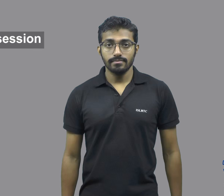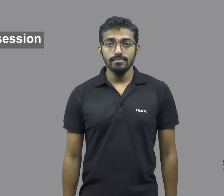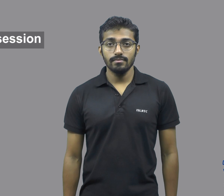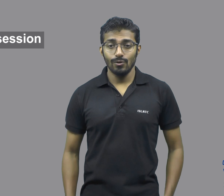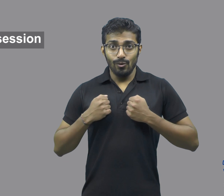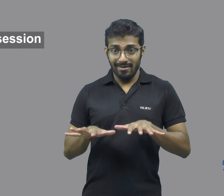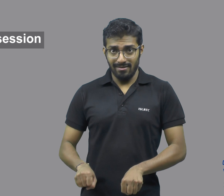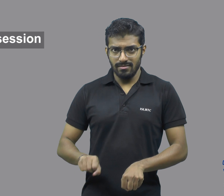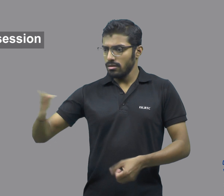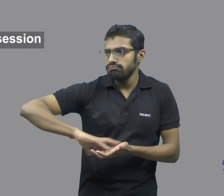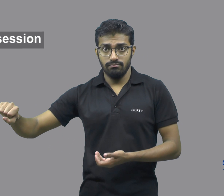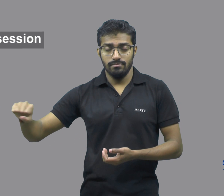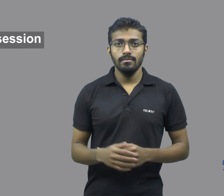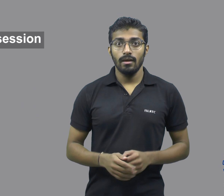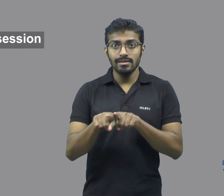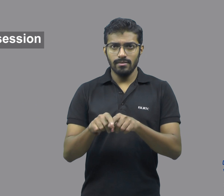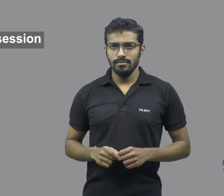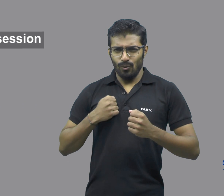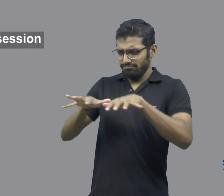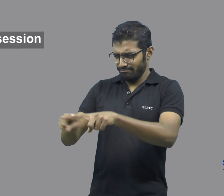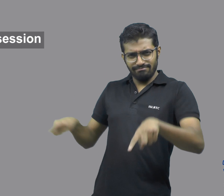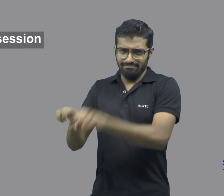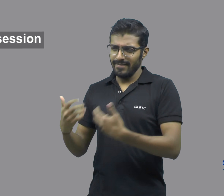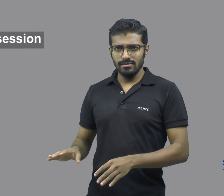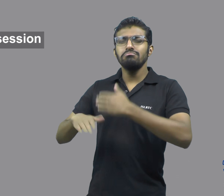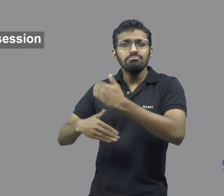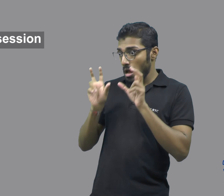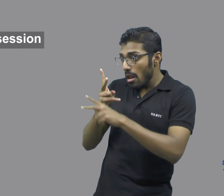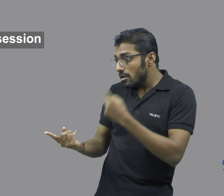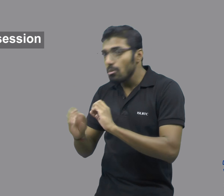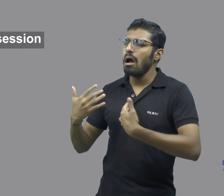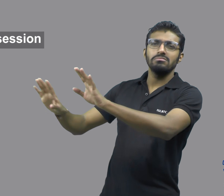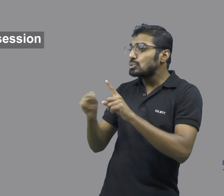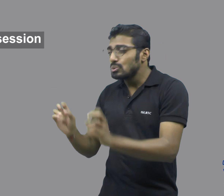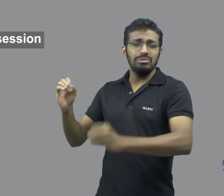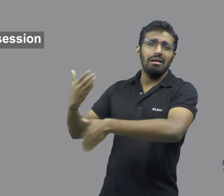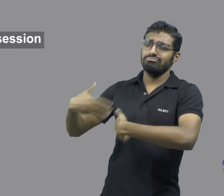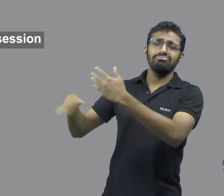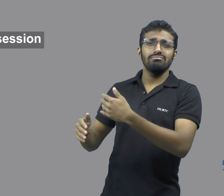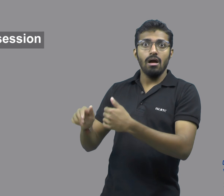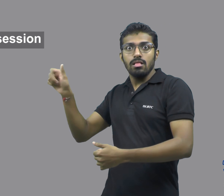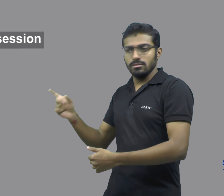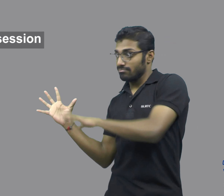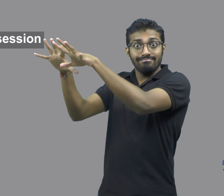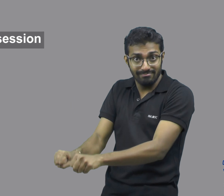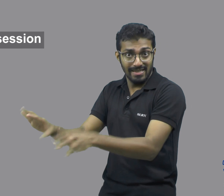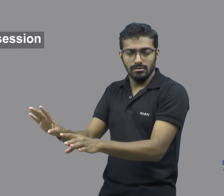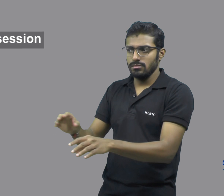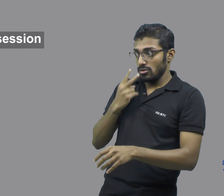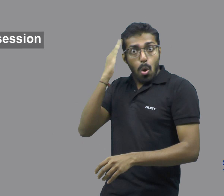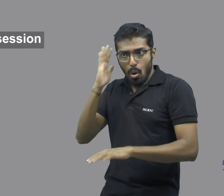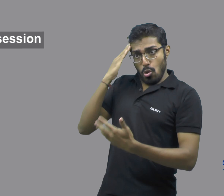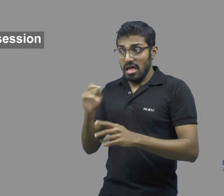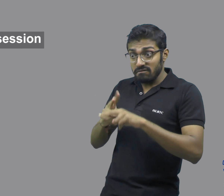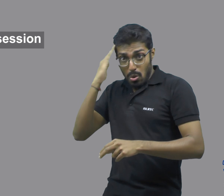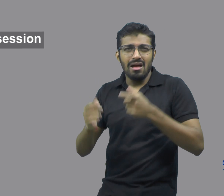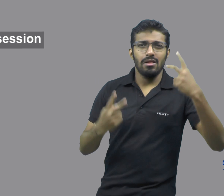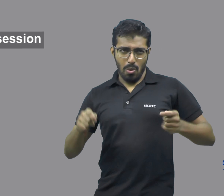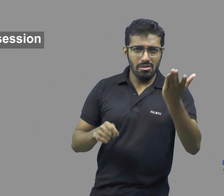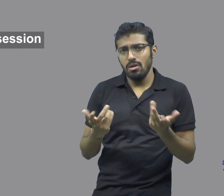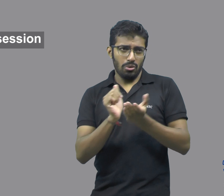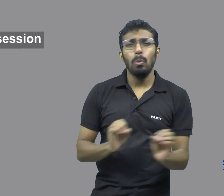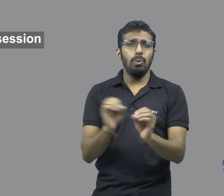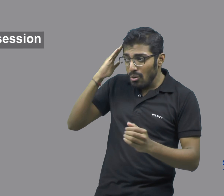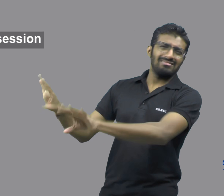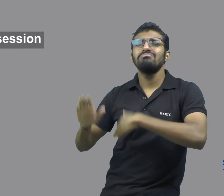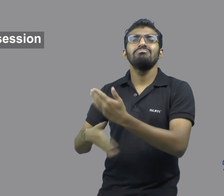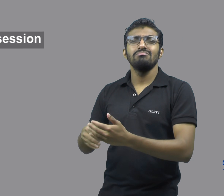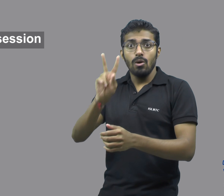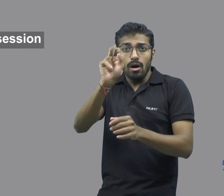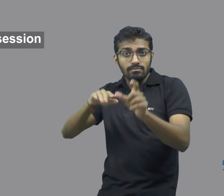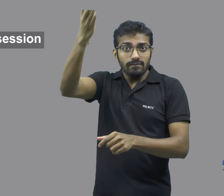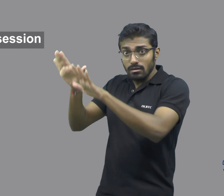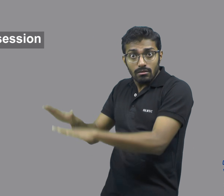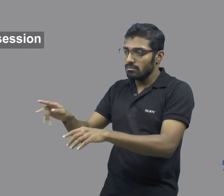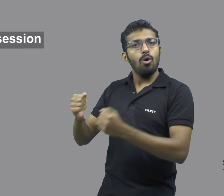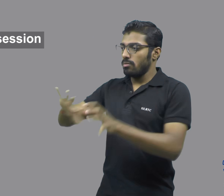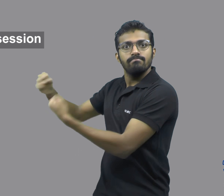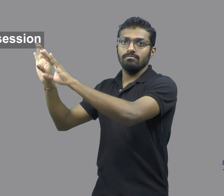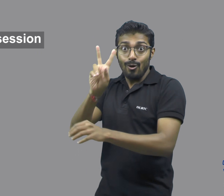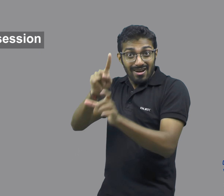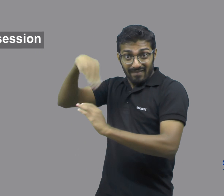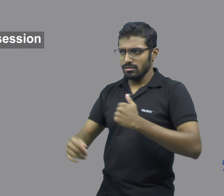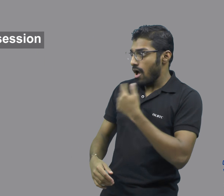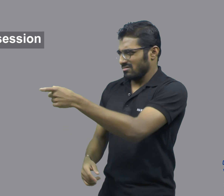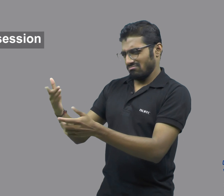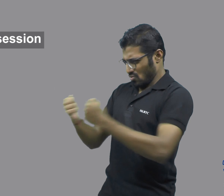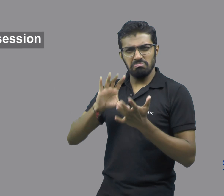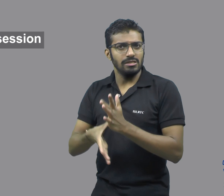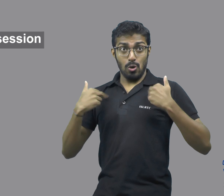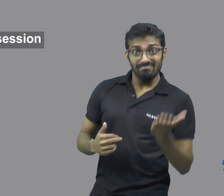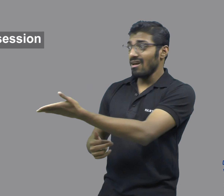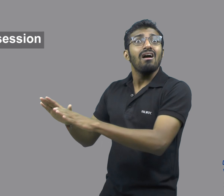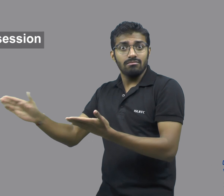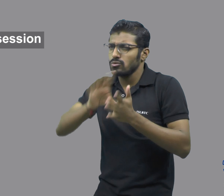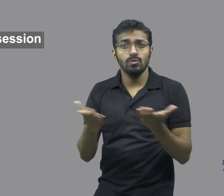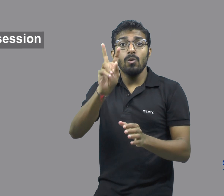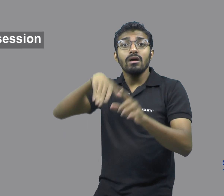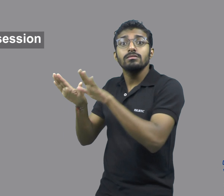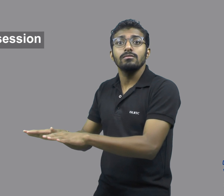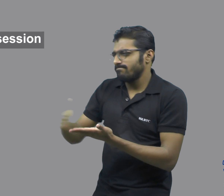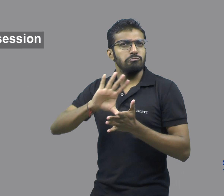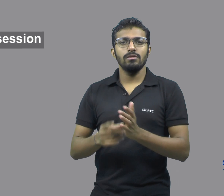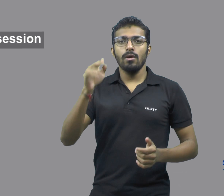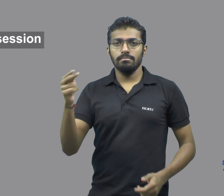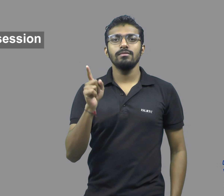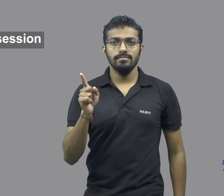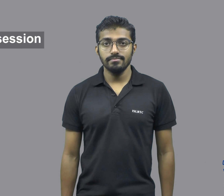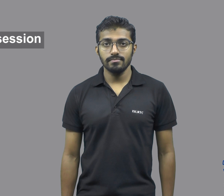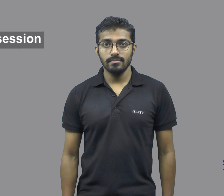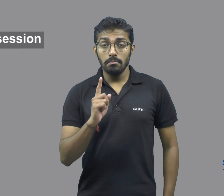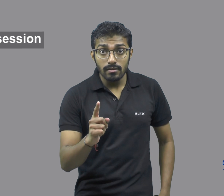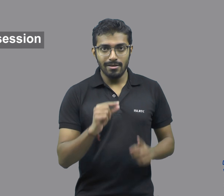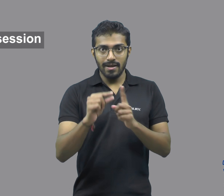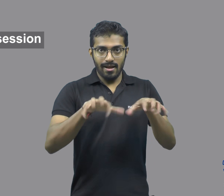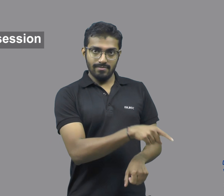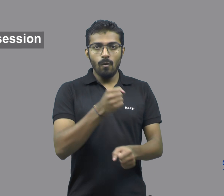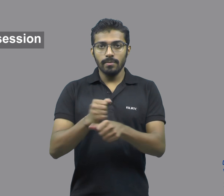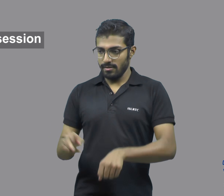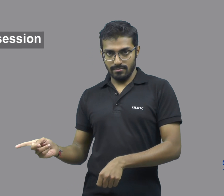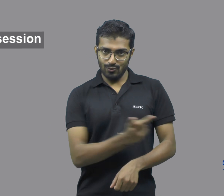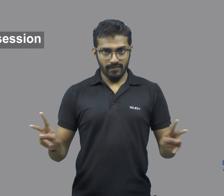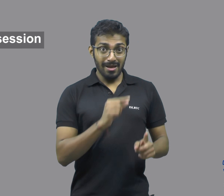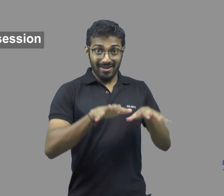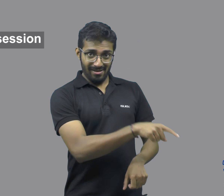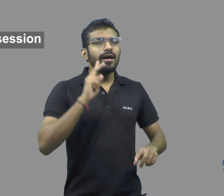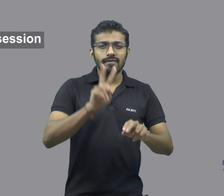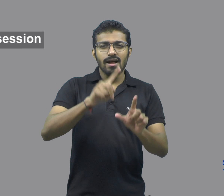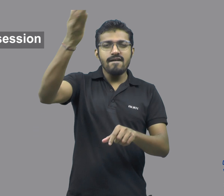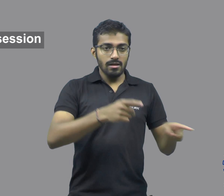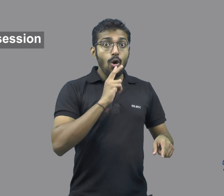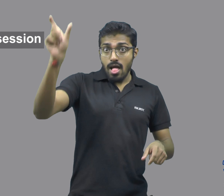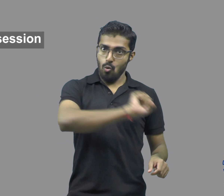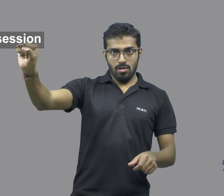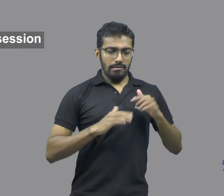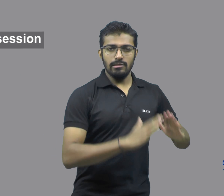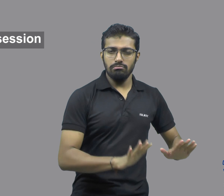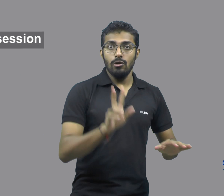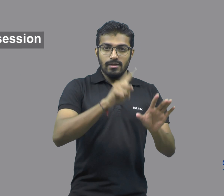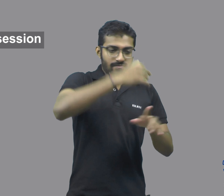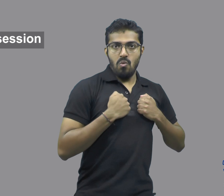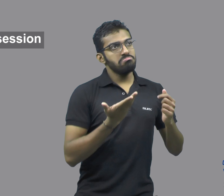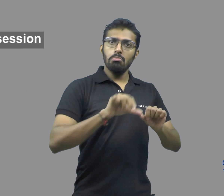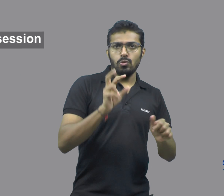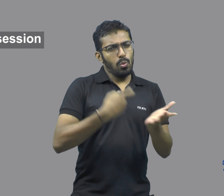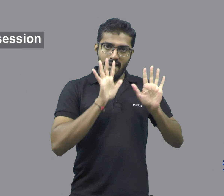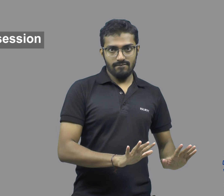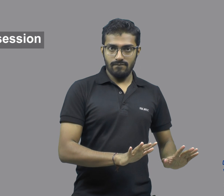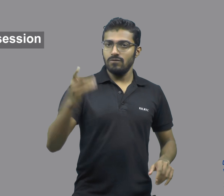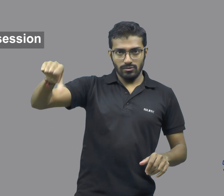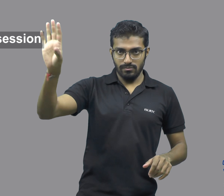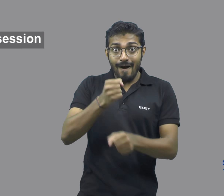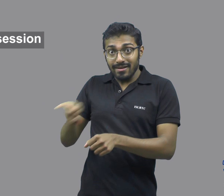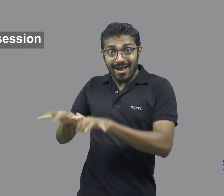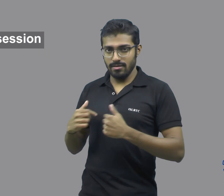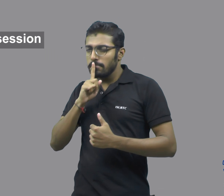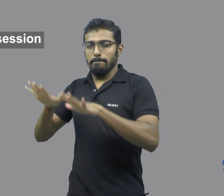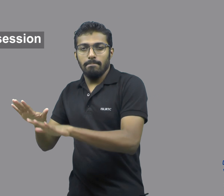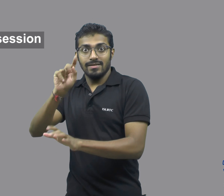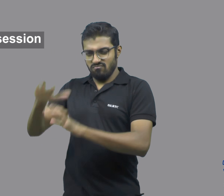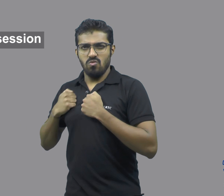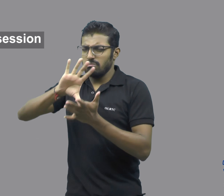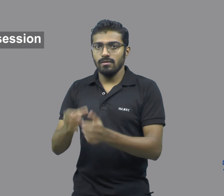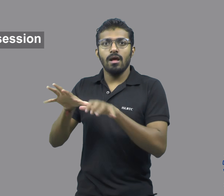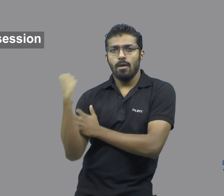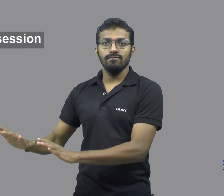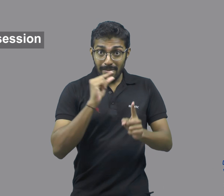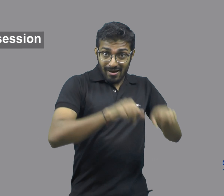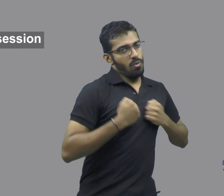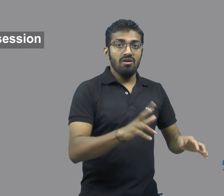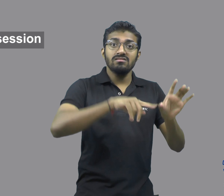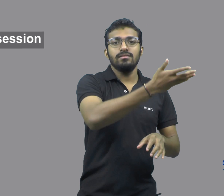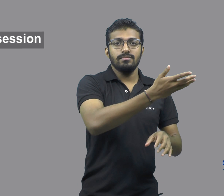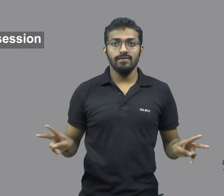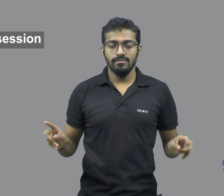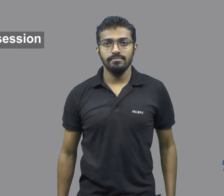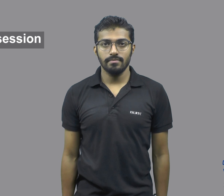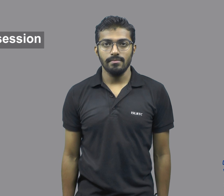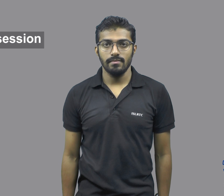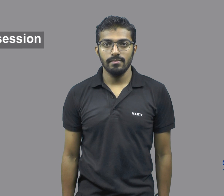Adverse Possession